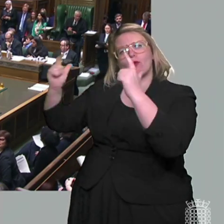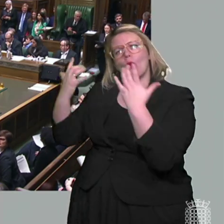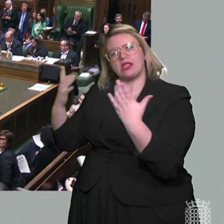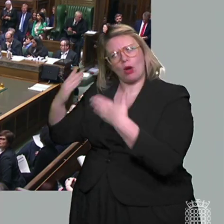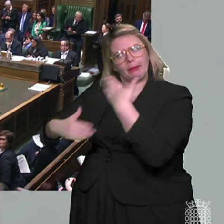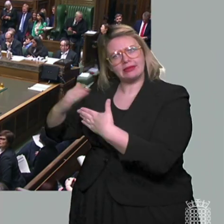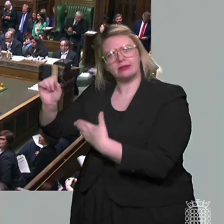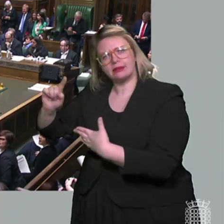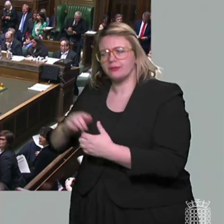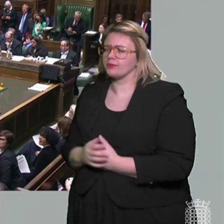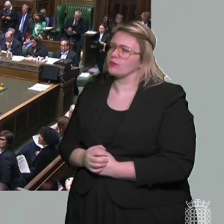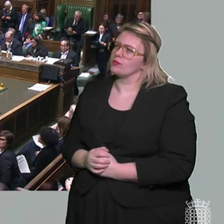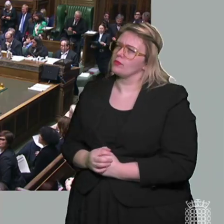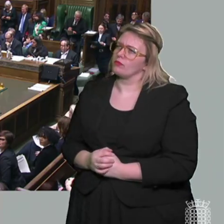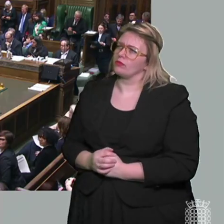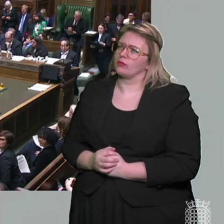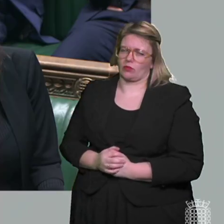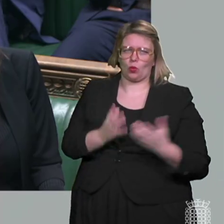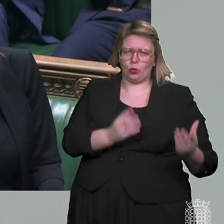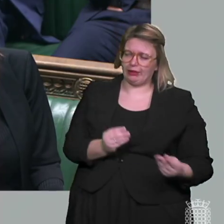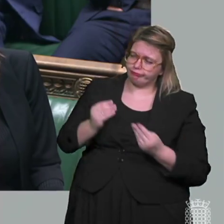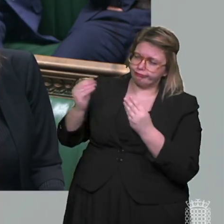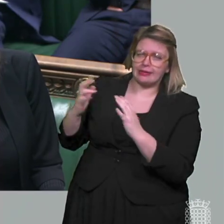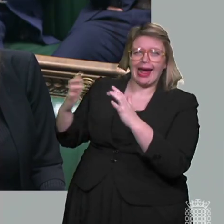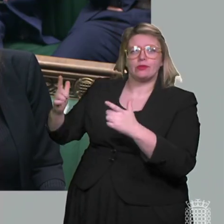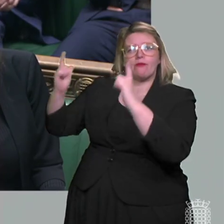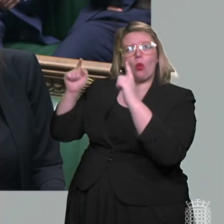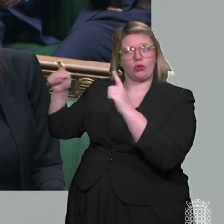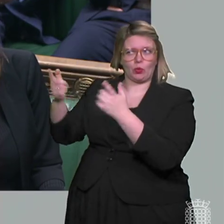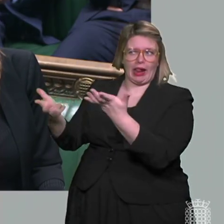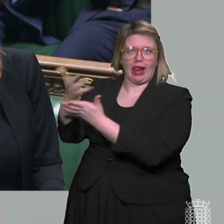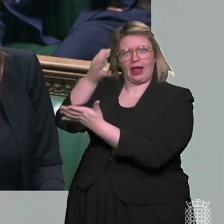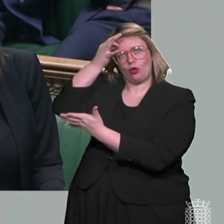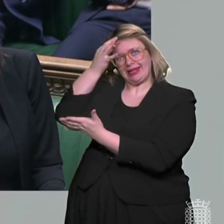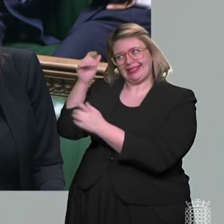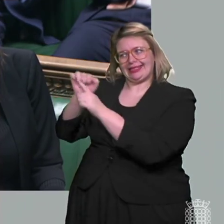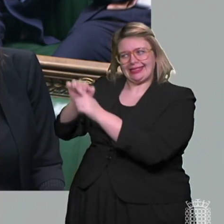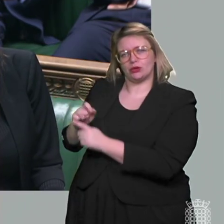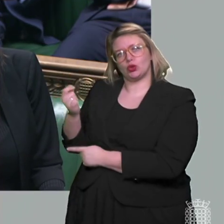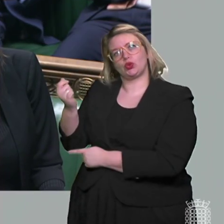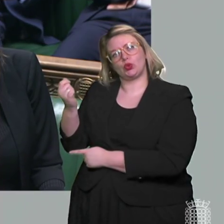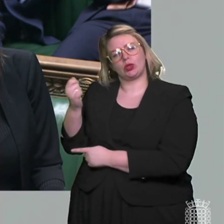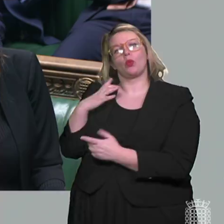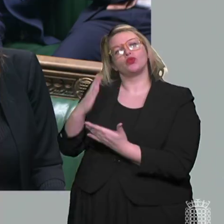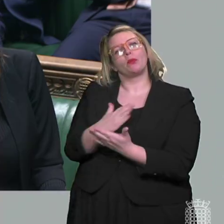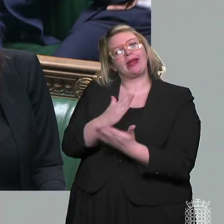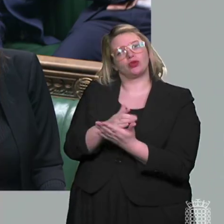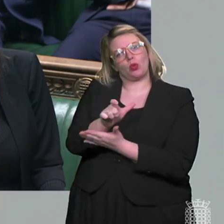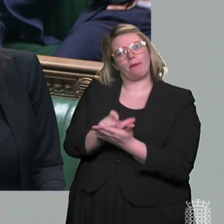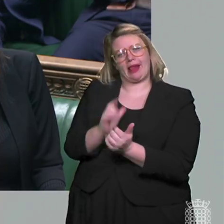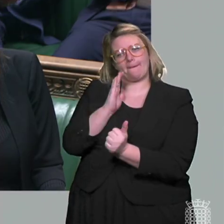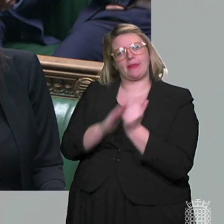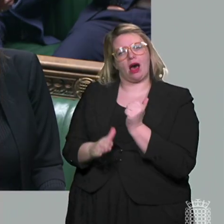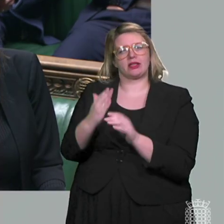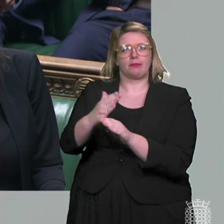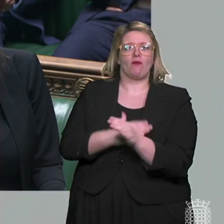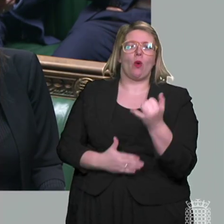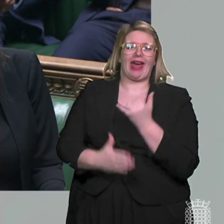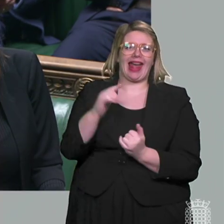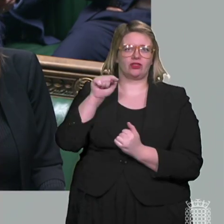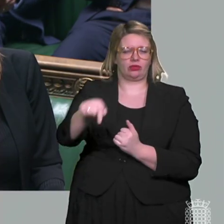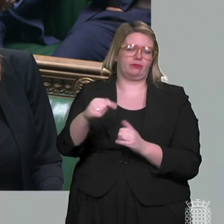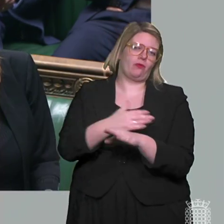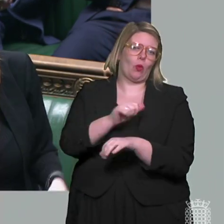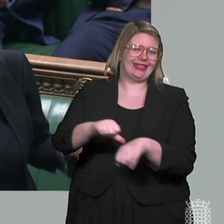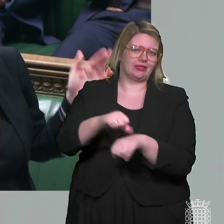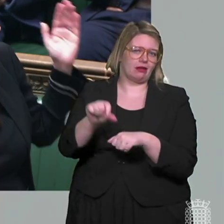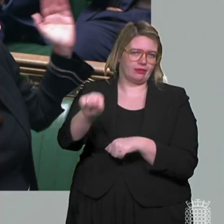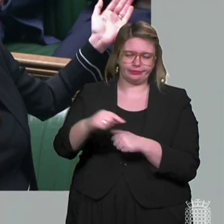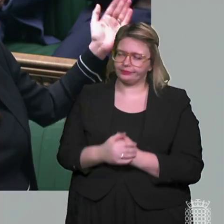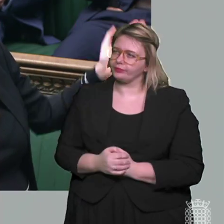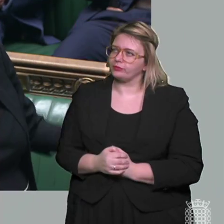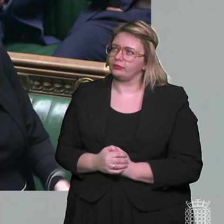The Bill will soon be in Committee in the House of Lords, and we are committed to ensuring that it is passed before the end of the current Session.